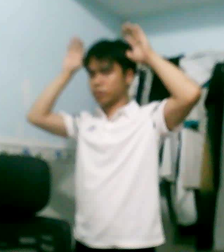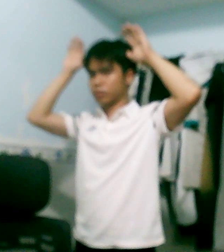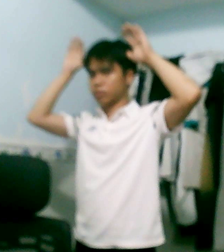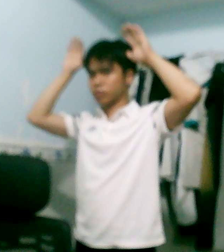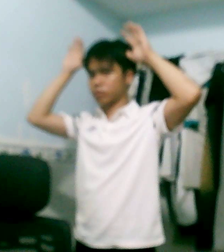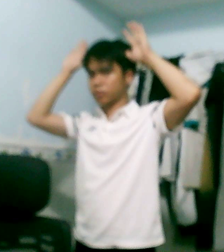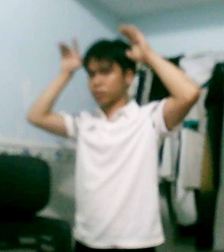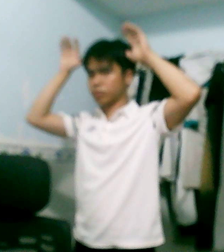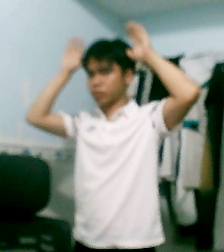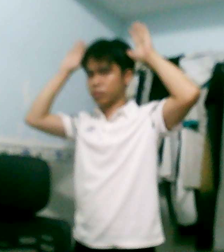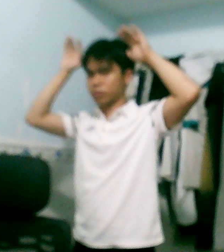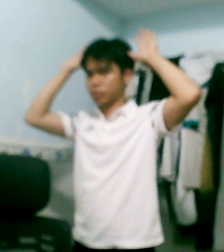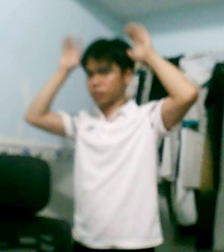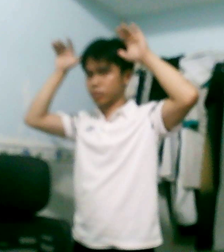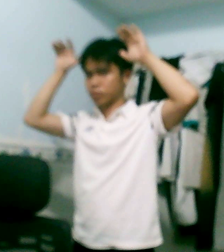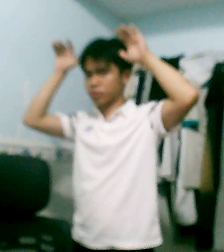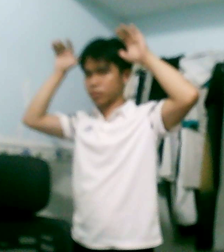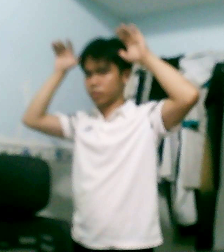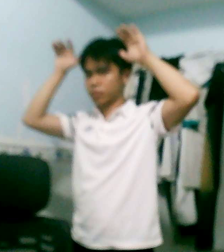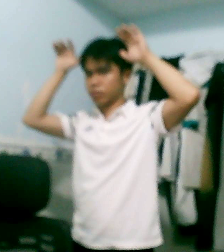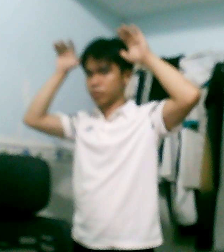cho